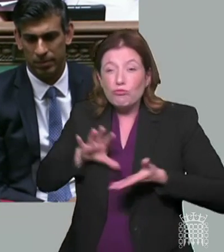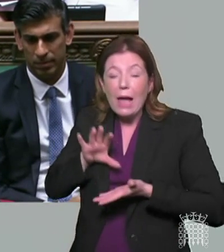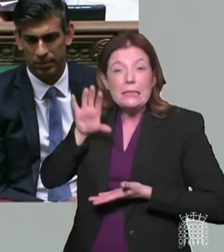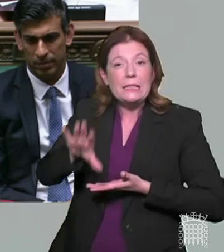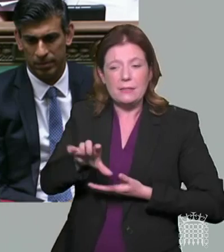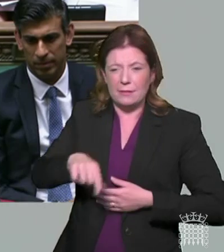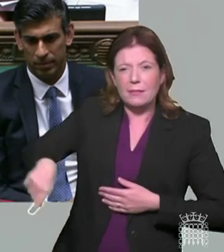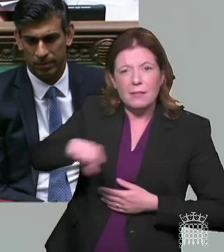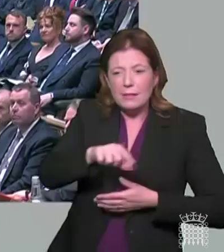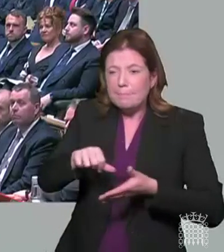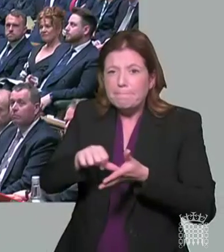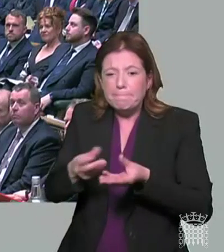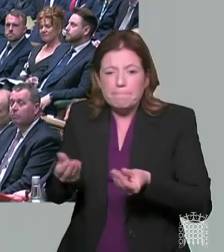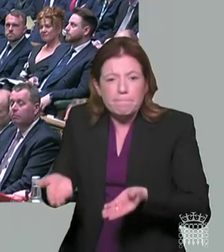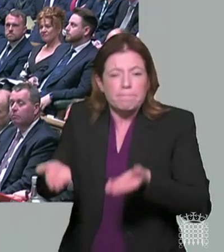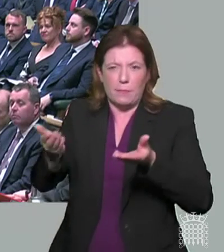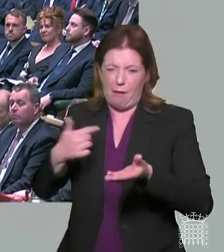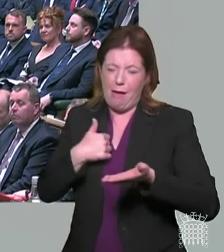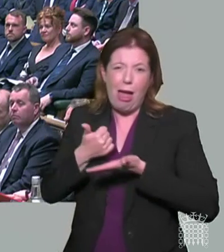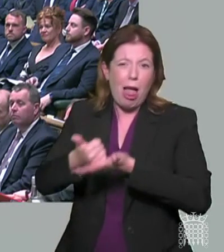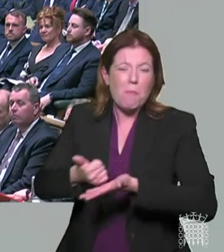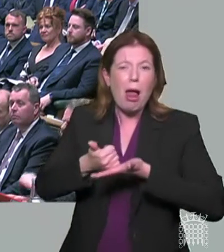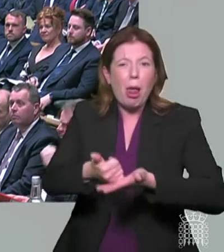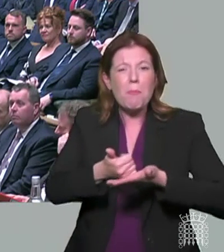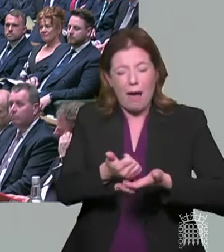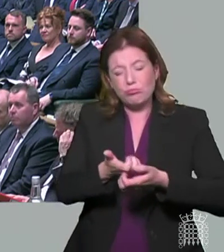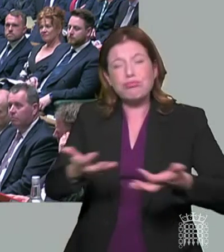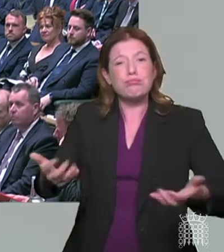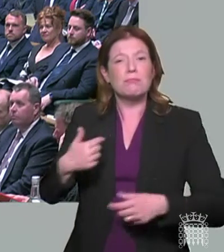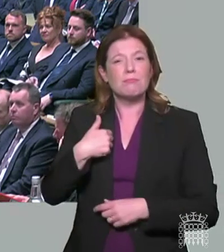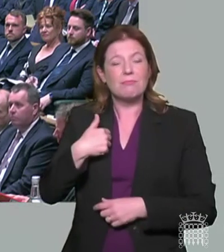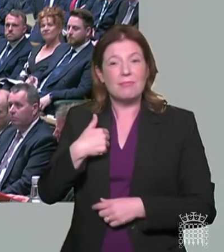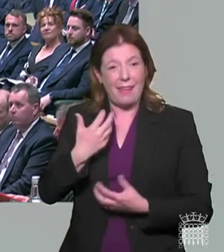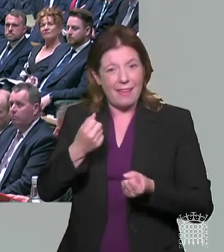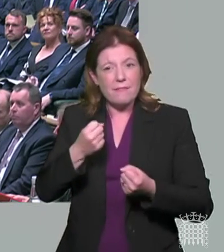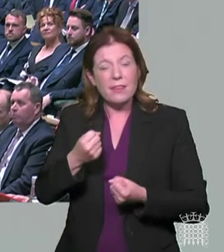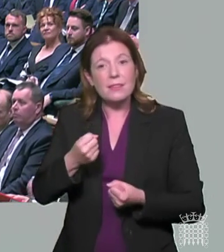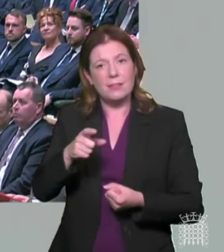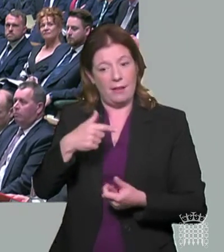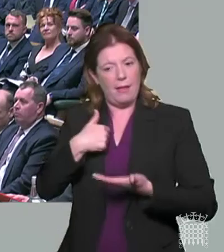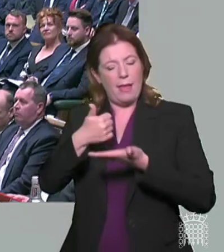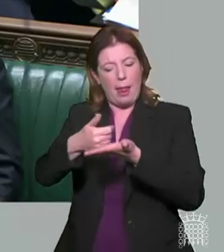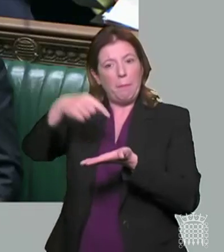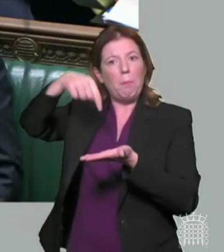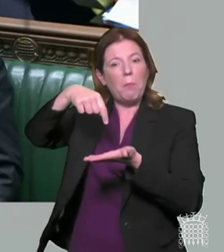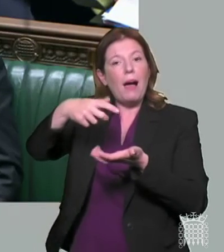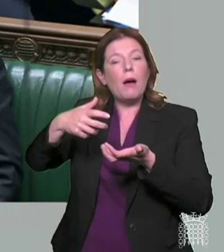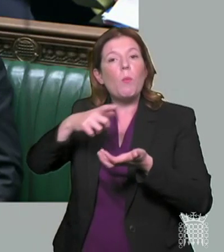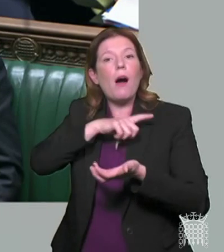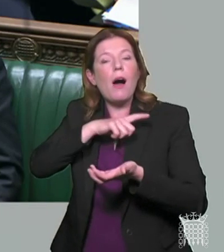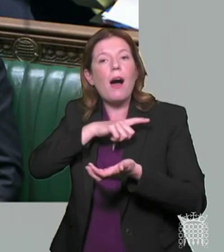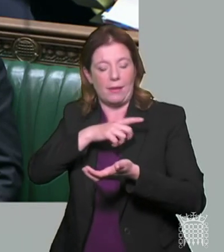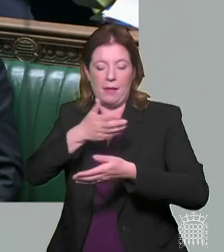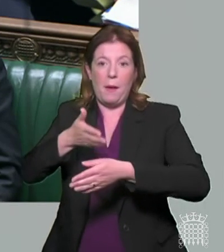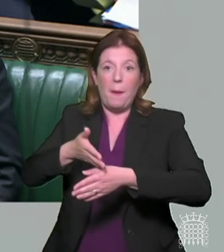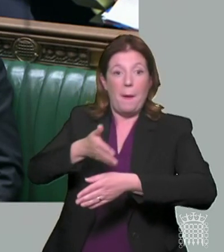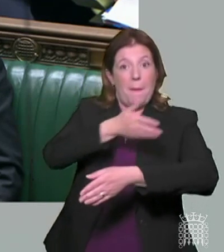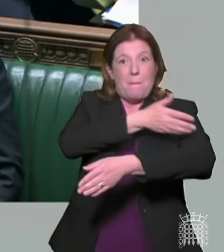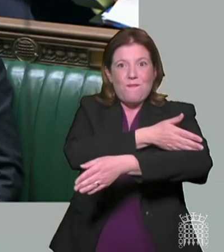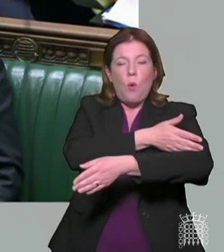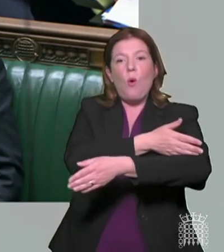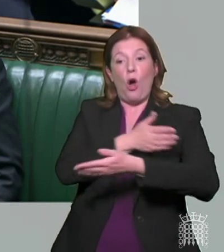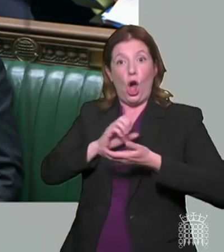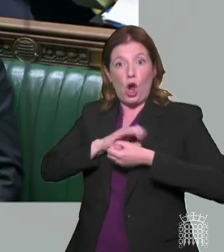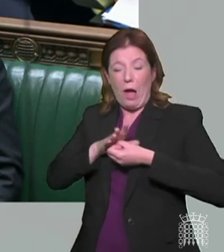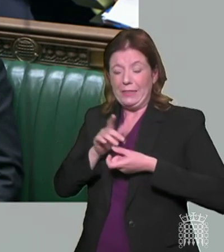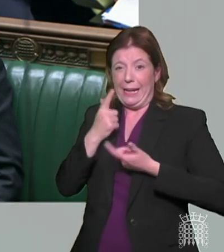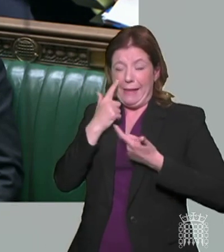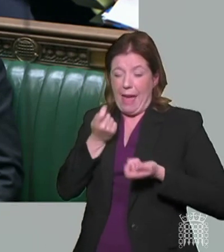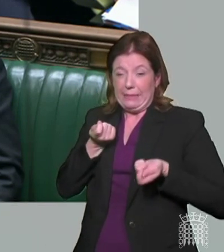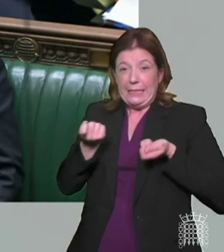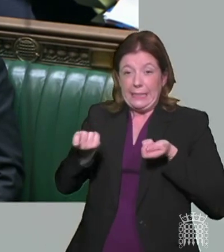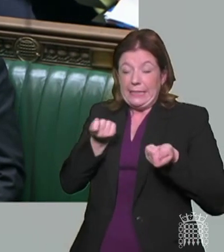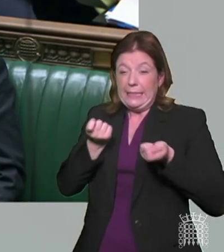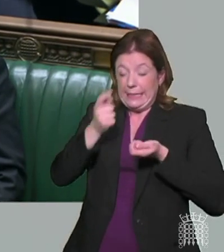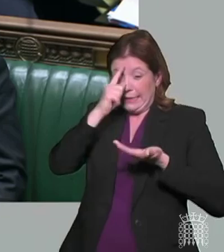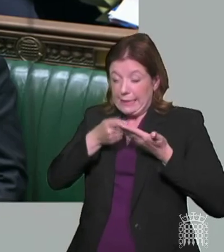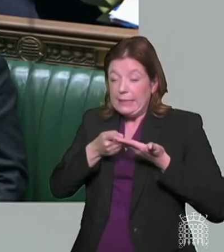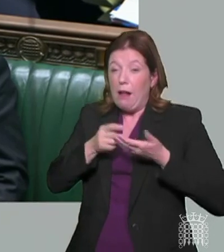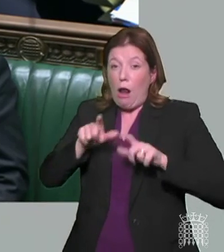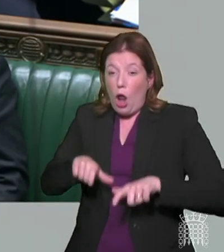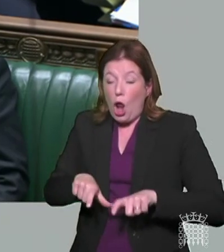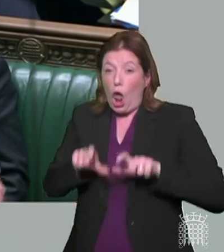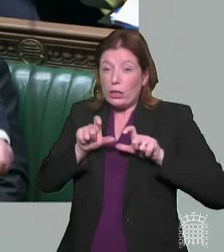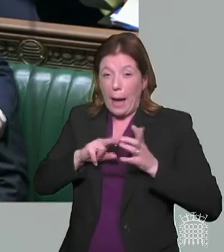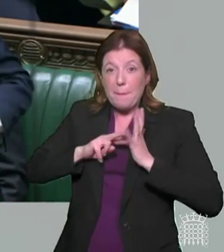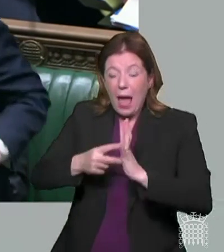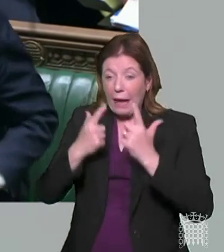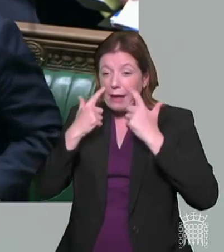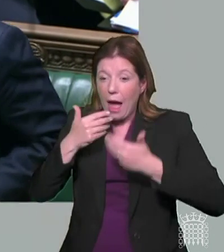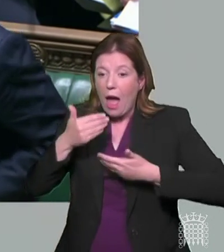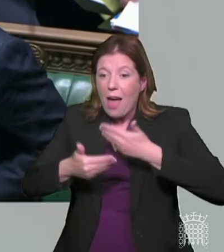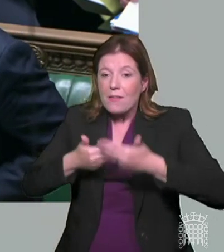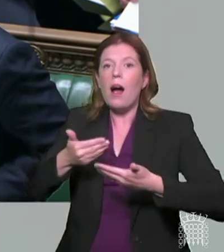We are already helping people with the cost of living in any way that we can, but the reason why we can do that is that we took the tough decisions to get this country through covid, to make sure that we came out of lockdown in the way that was necessary, and to have a strong